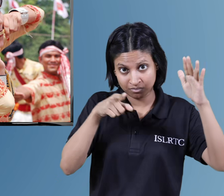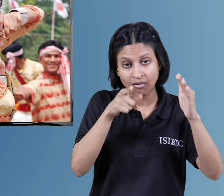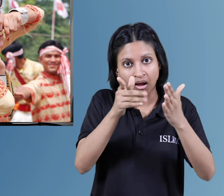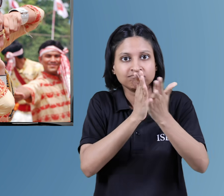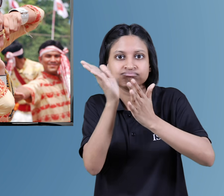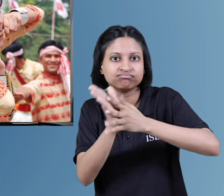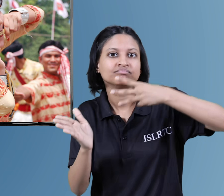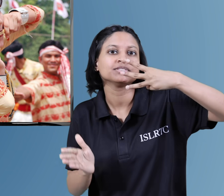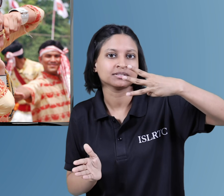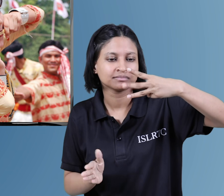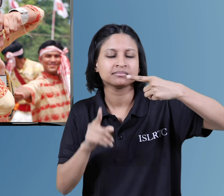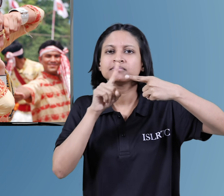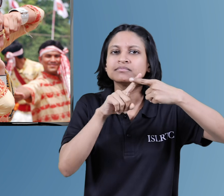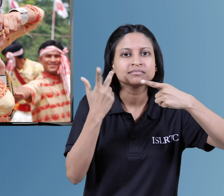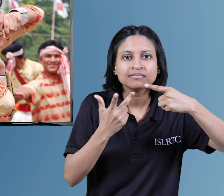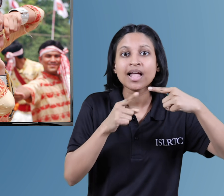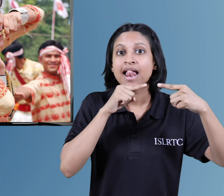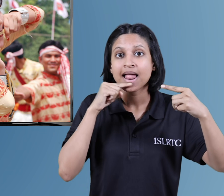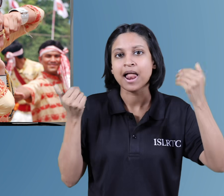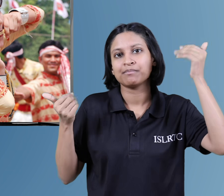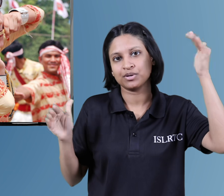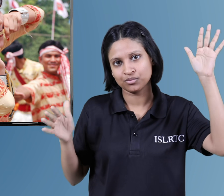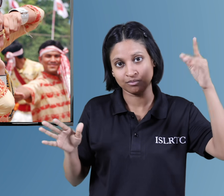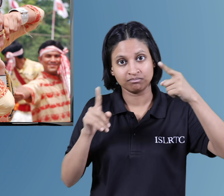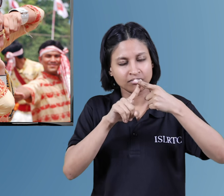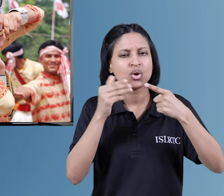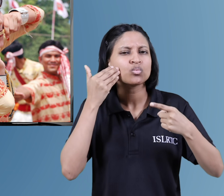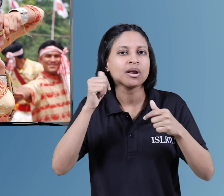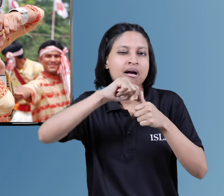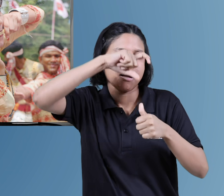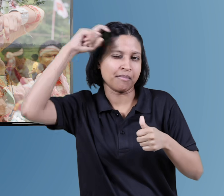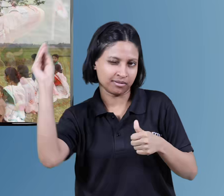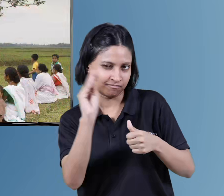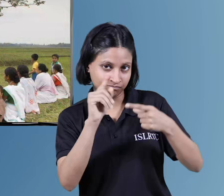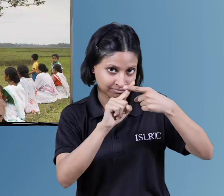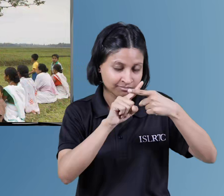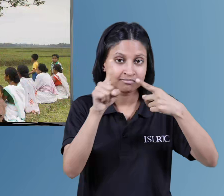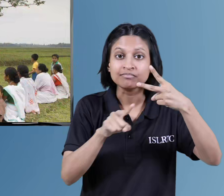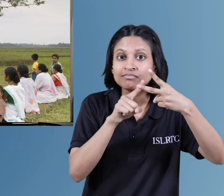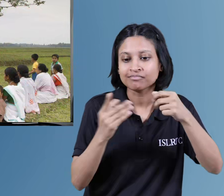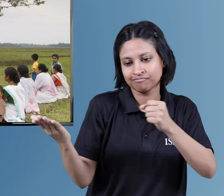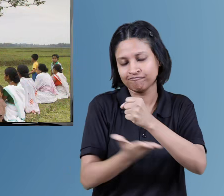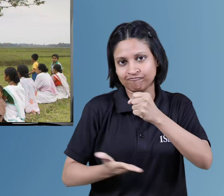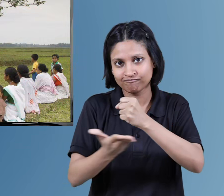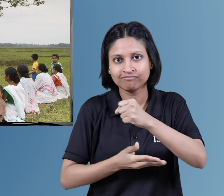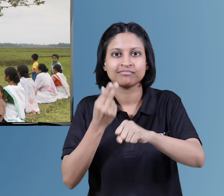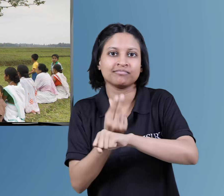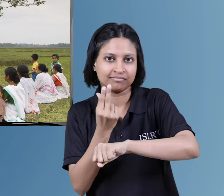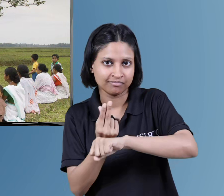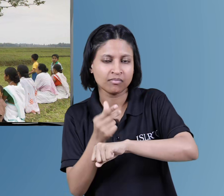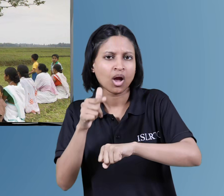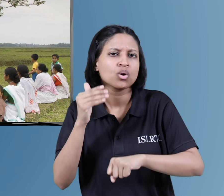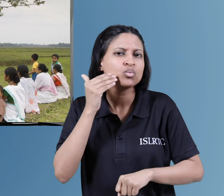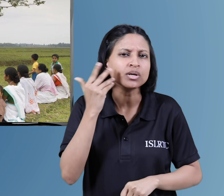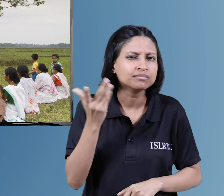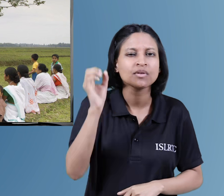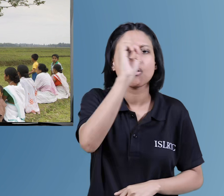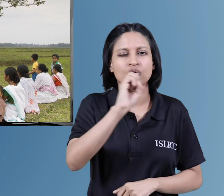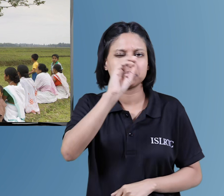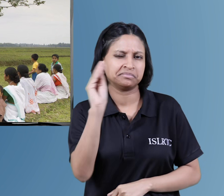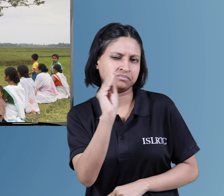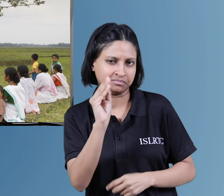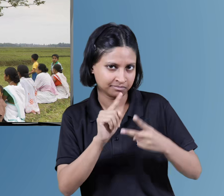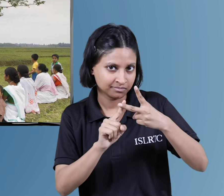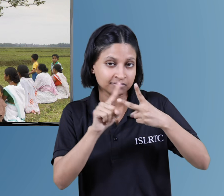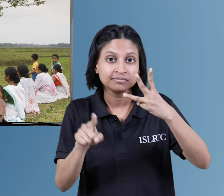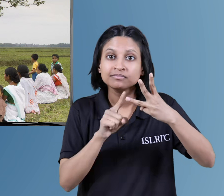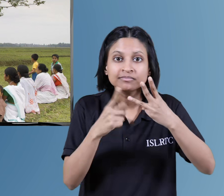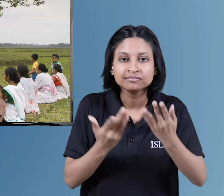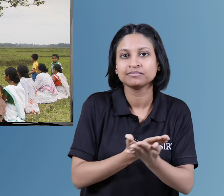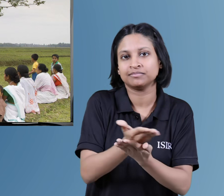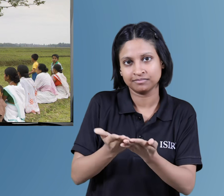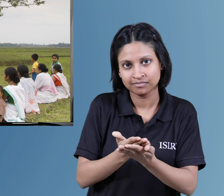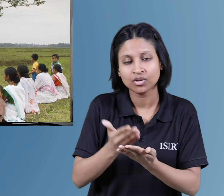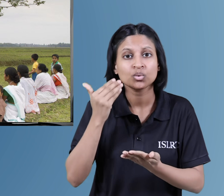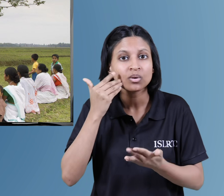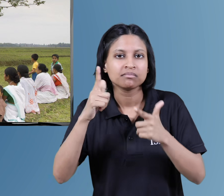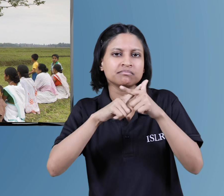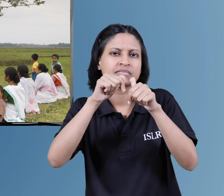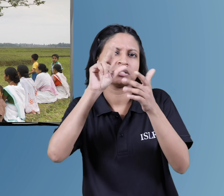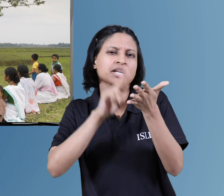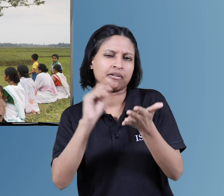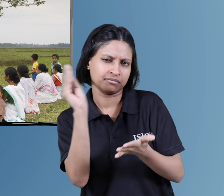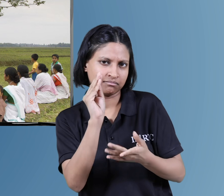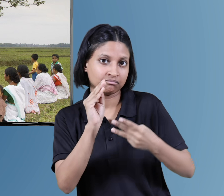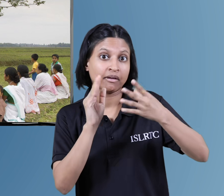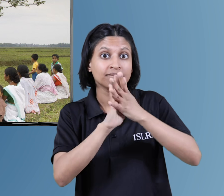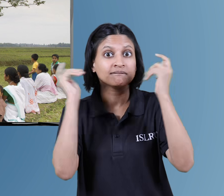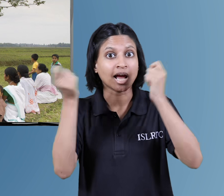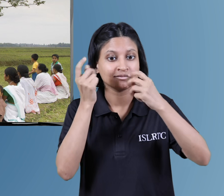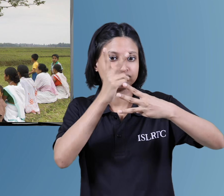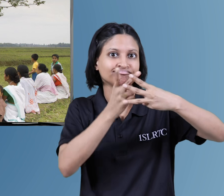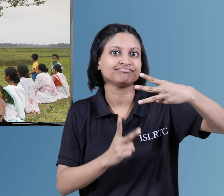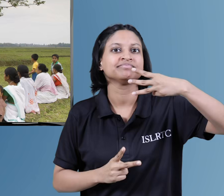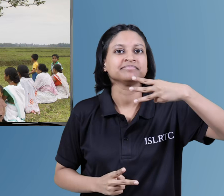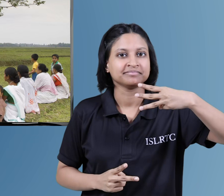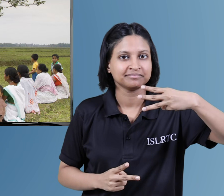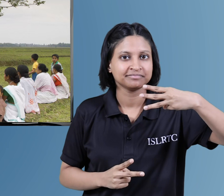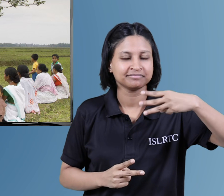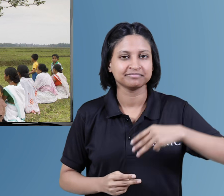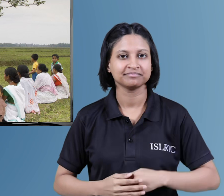There are three main forms of this festival: Bohag Bihu celebrated around April, Kati Bihu celebrated around October, and Magh Bihu celebrated around January.